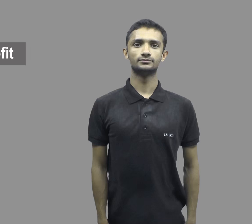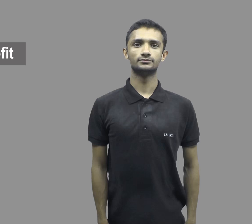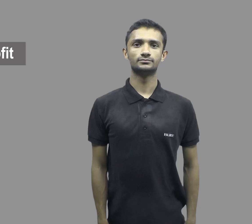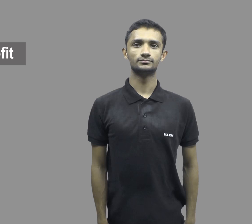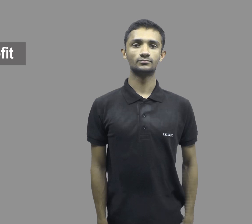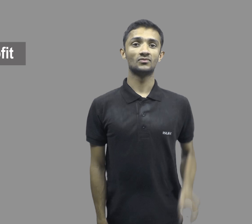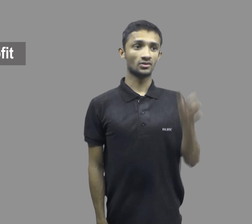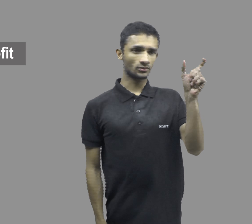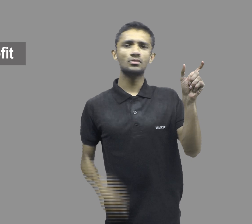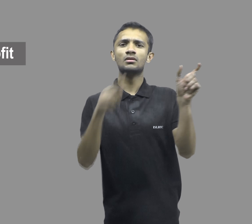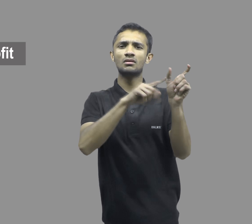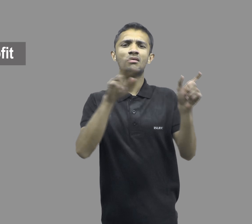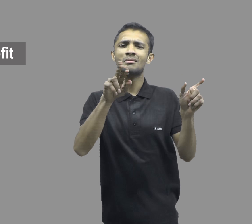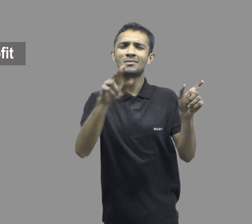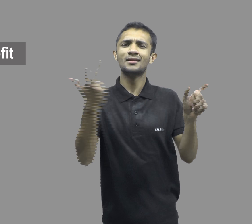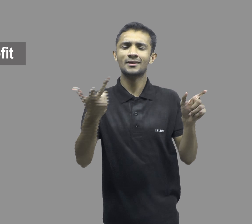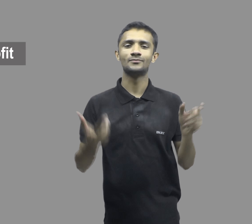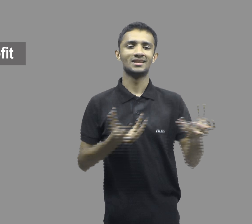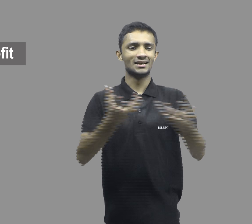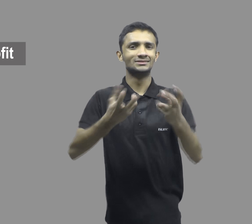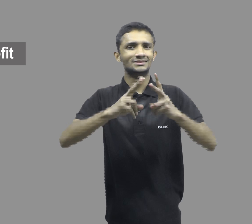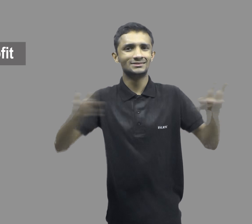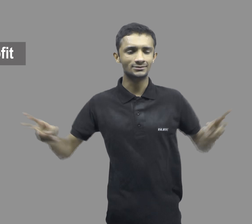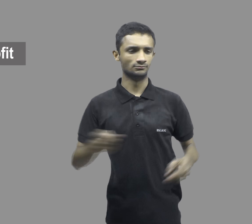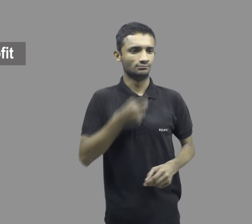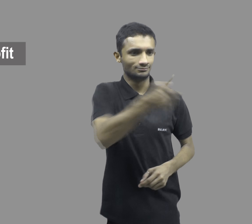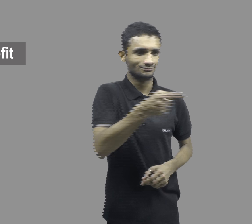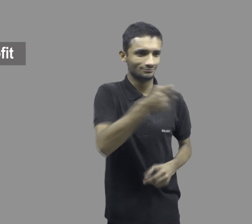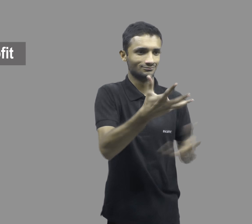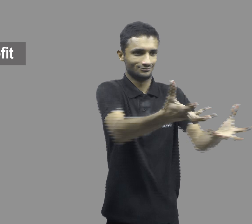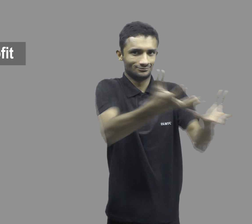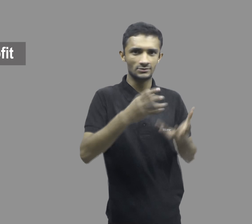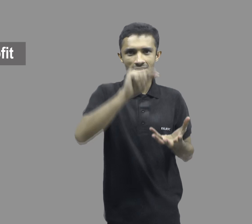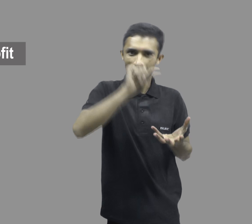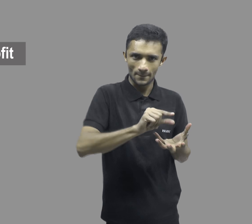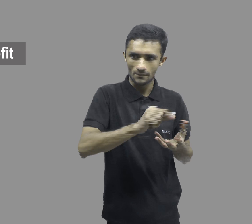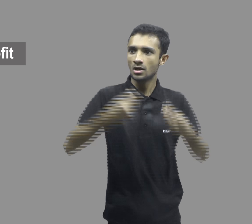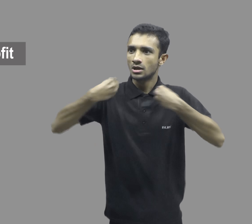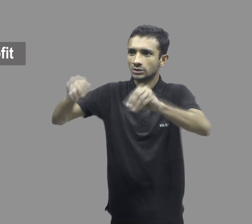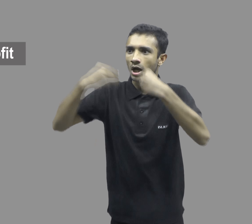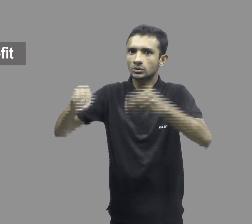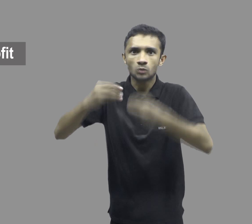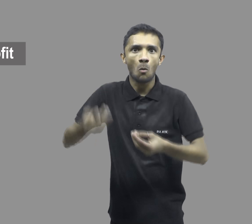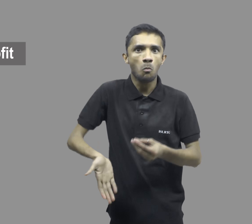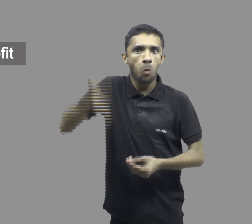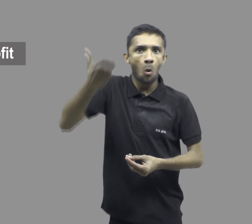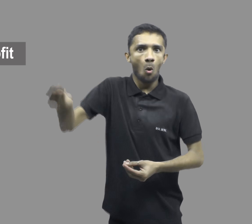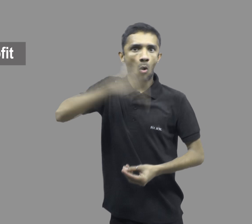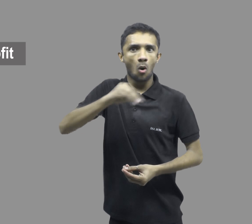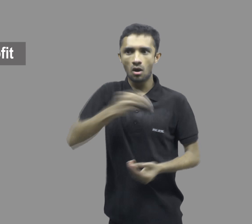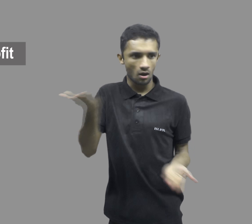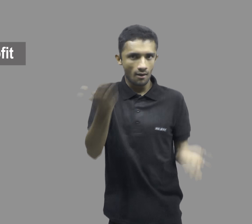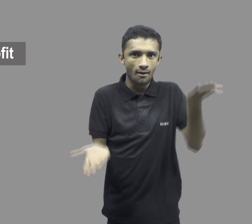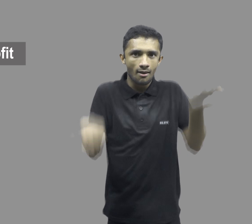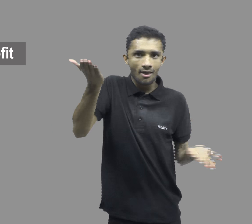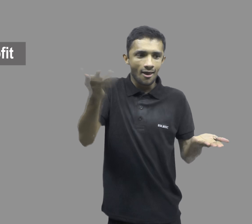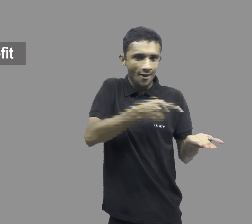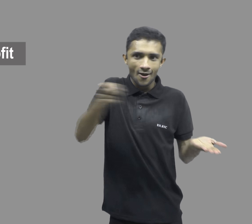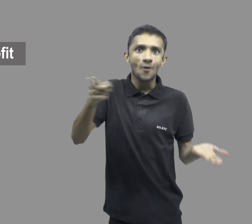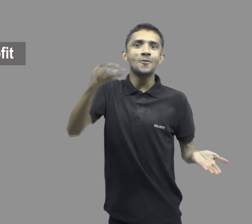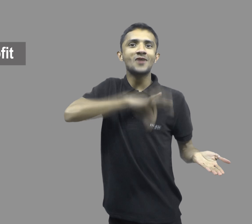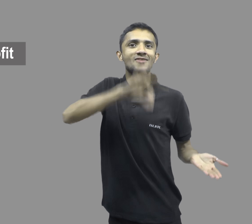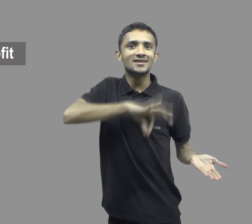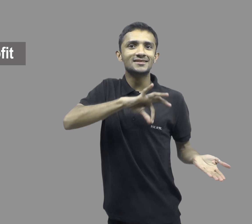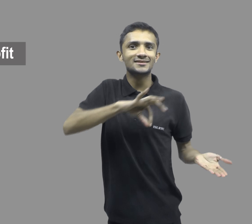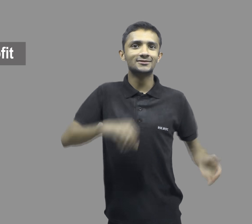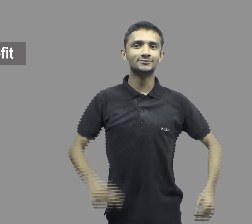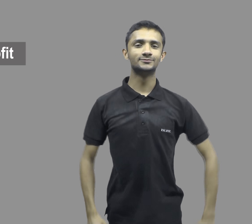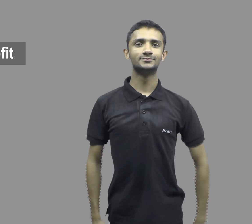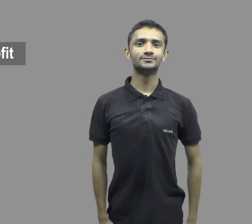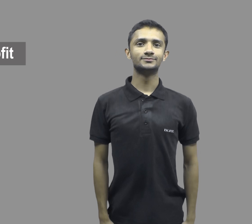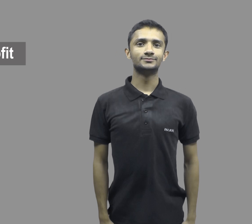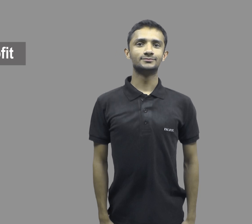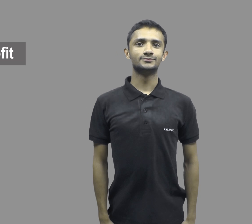Profit